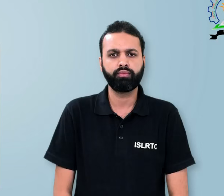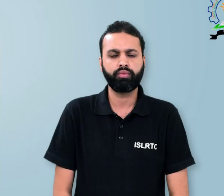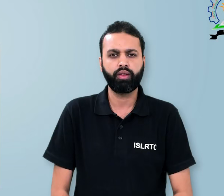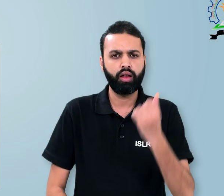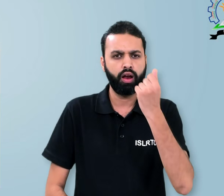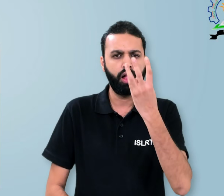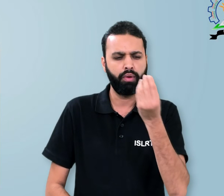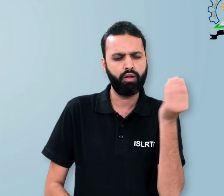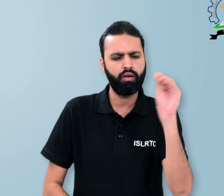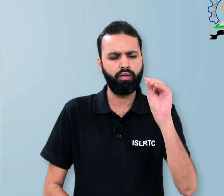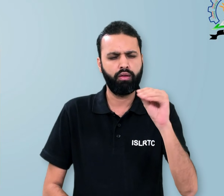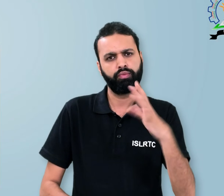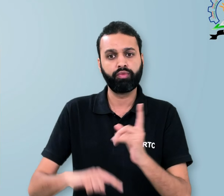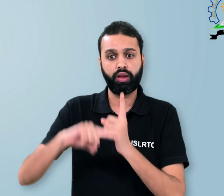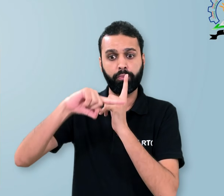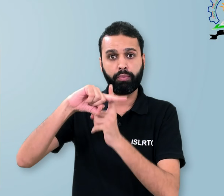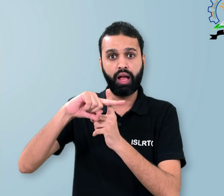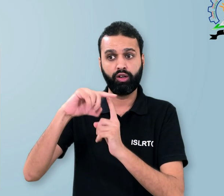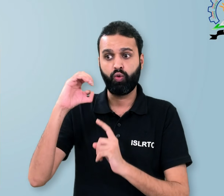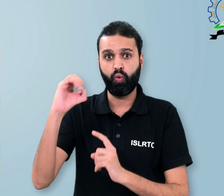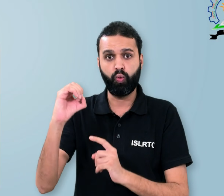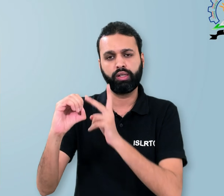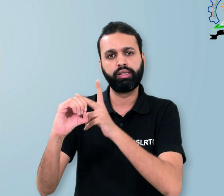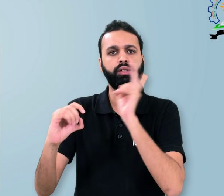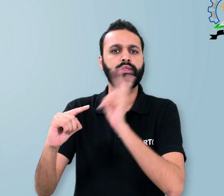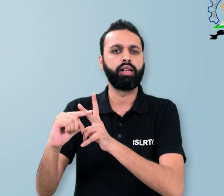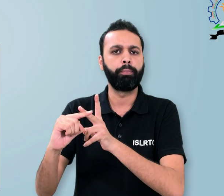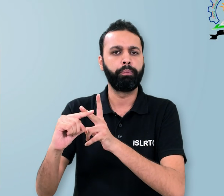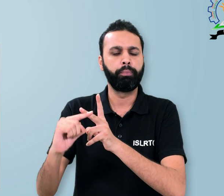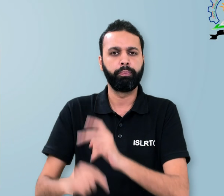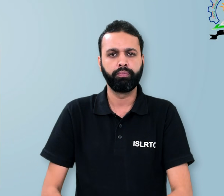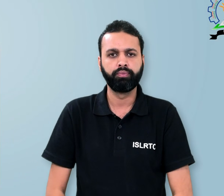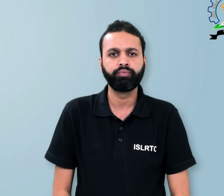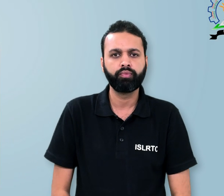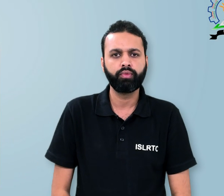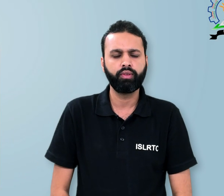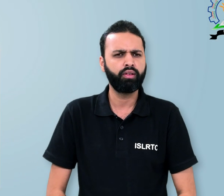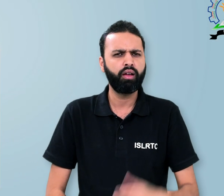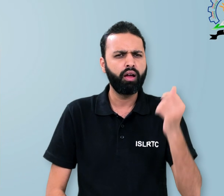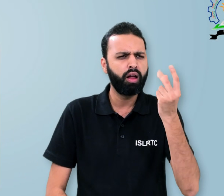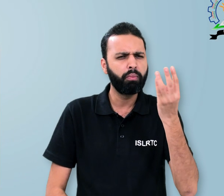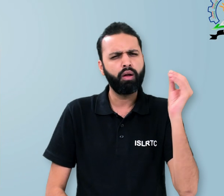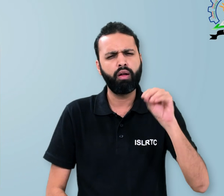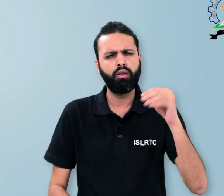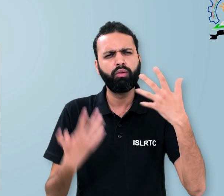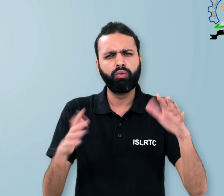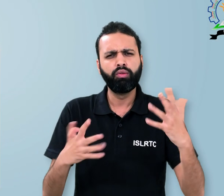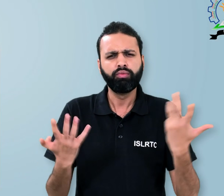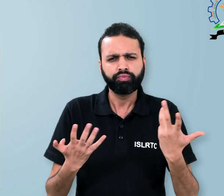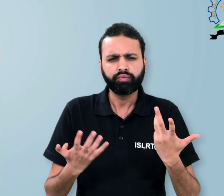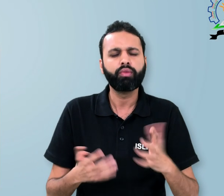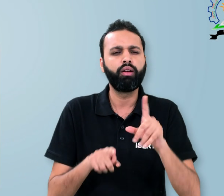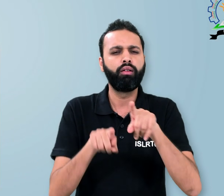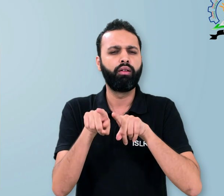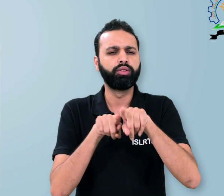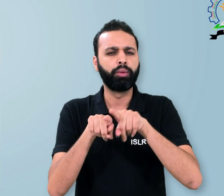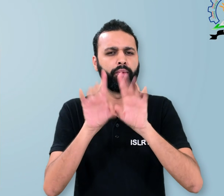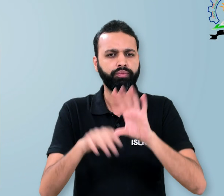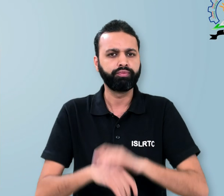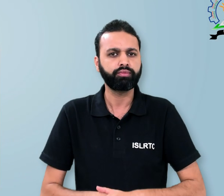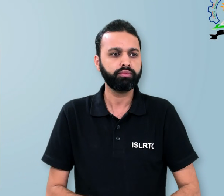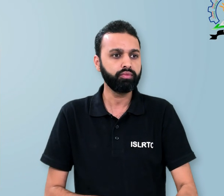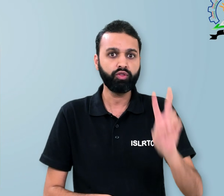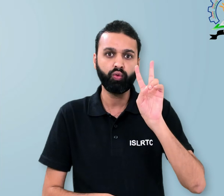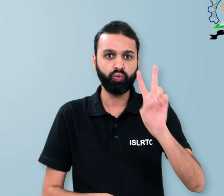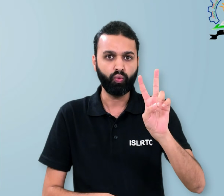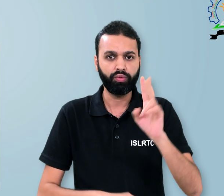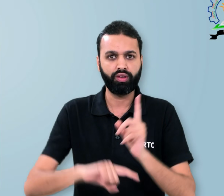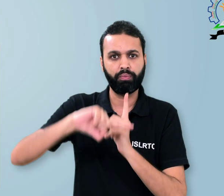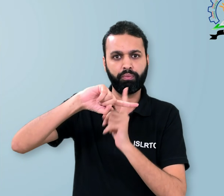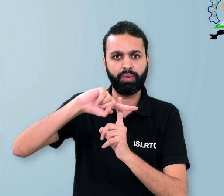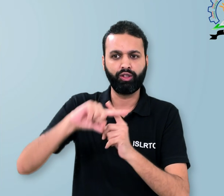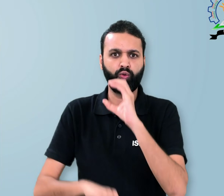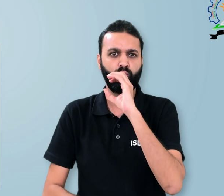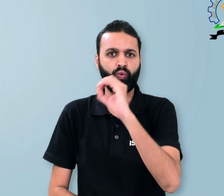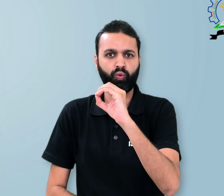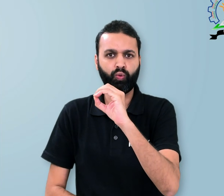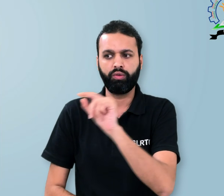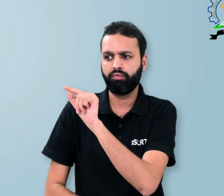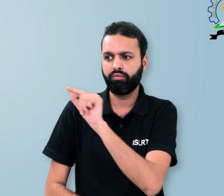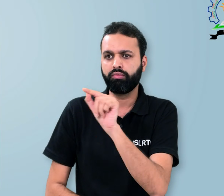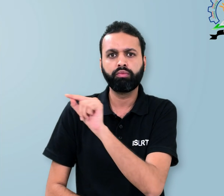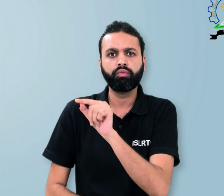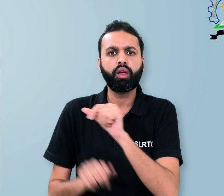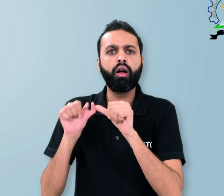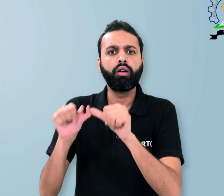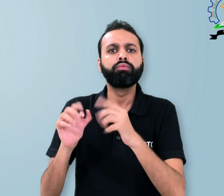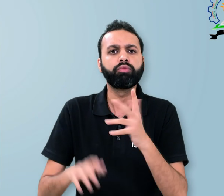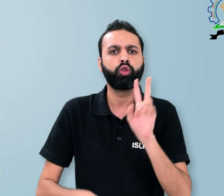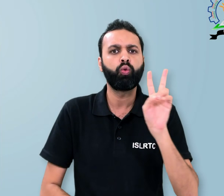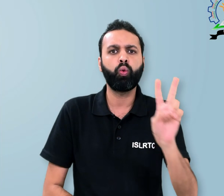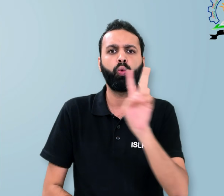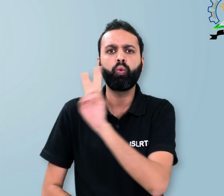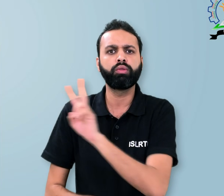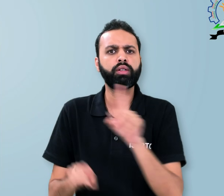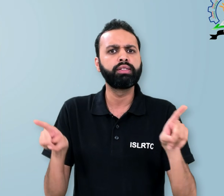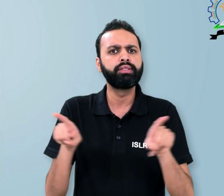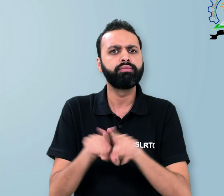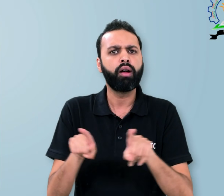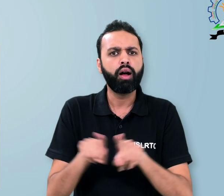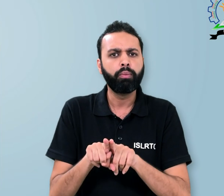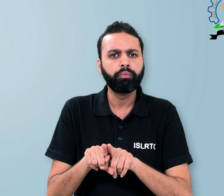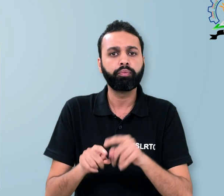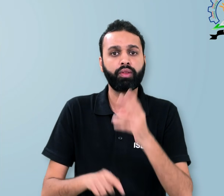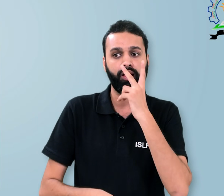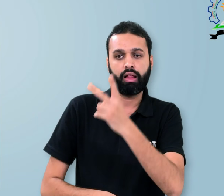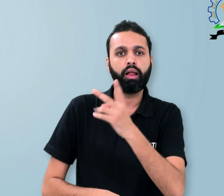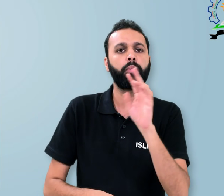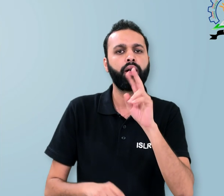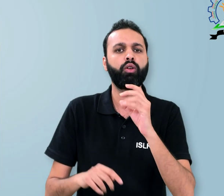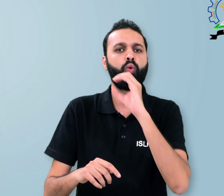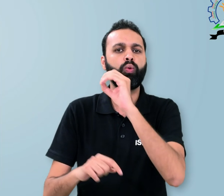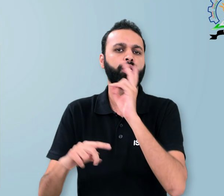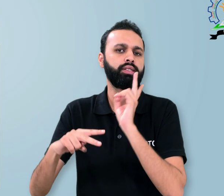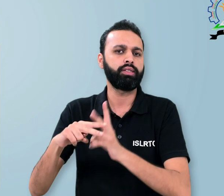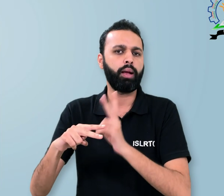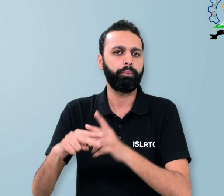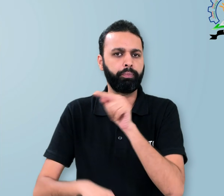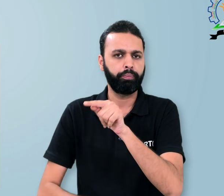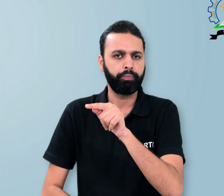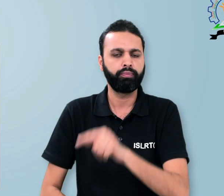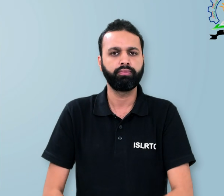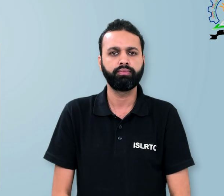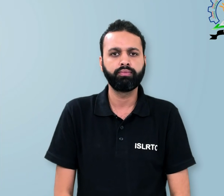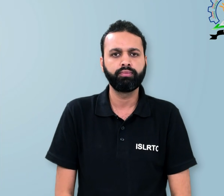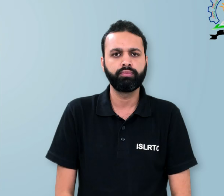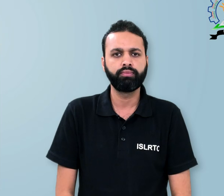Additive Identity Additive Identity is the number that, when added to any number, leaves the original number unchanged. In mathematics, the additive identity is 0.